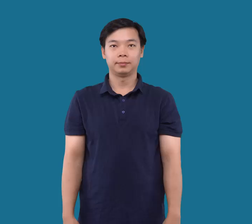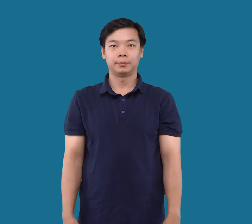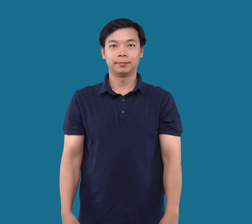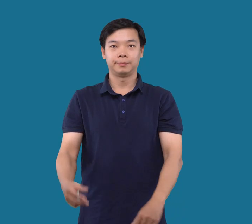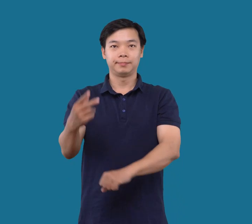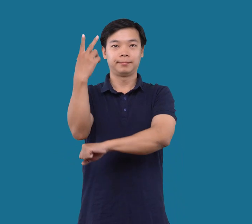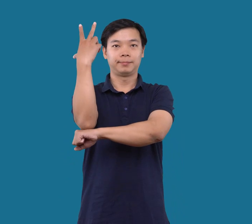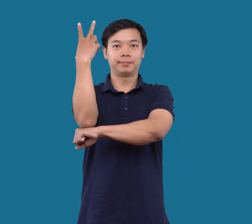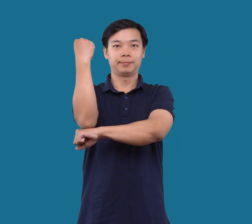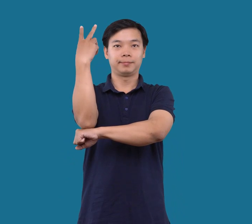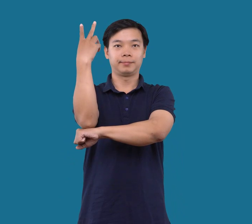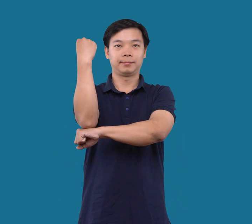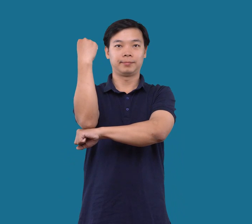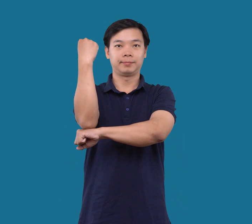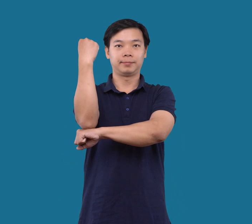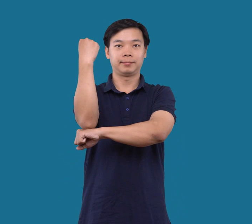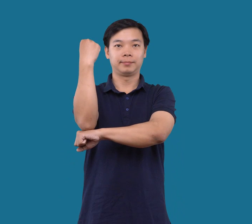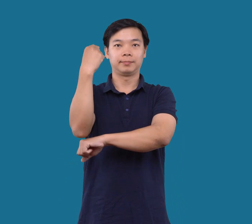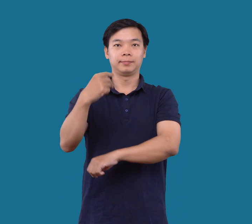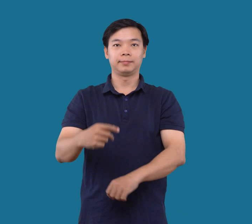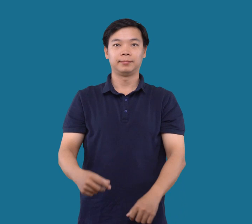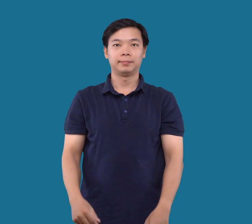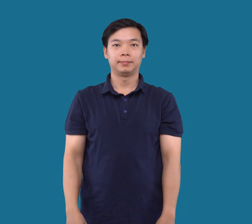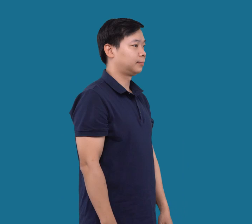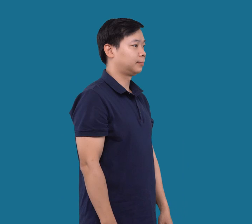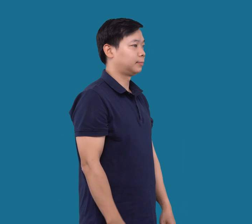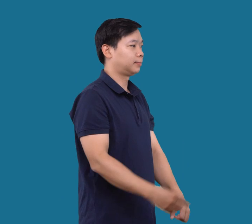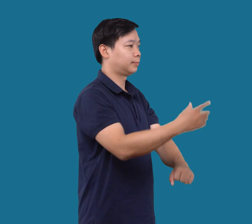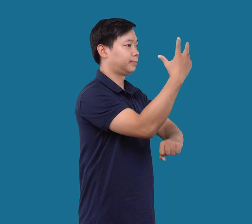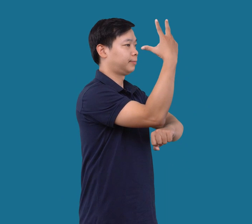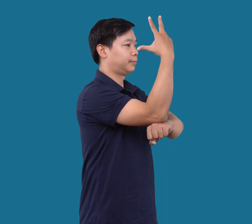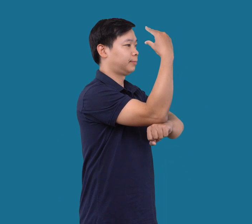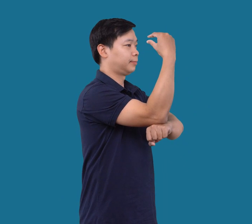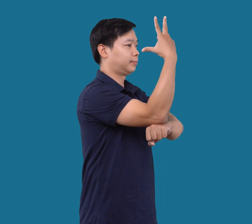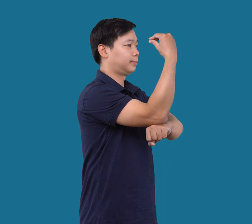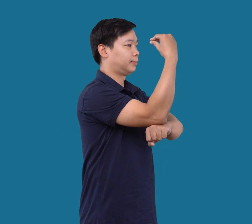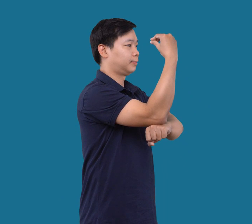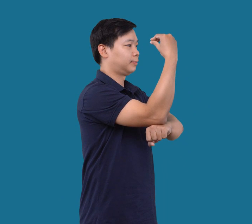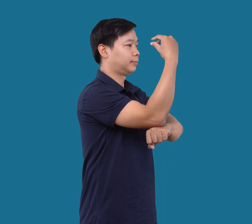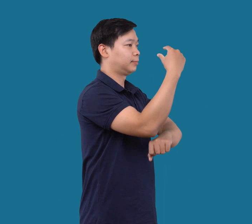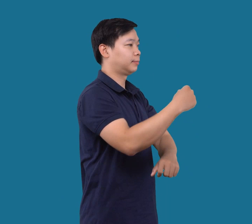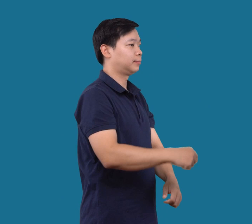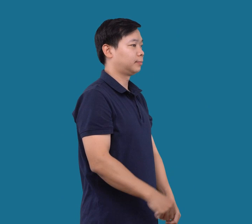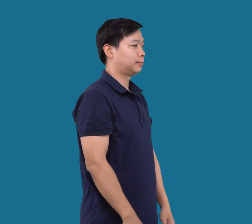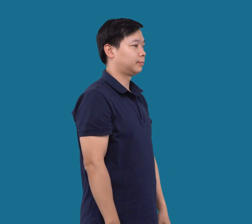cây tre